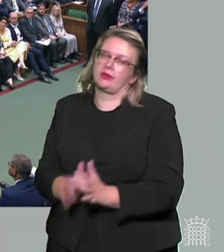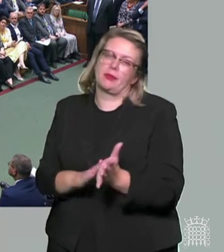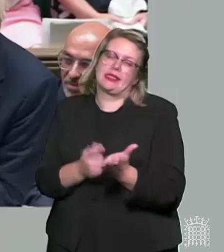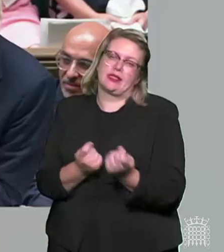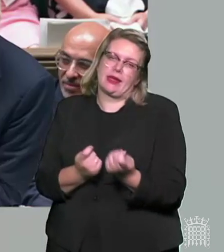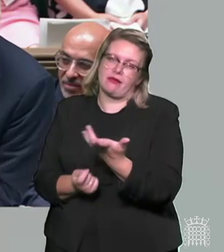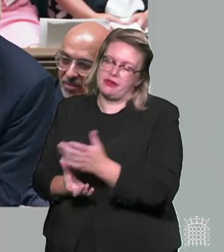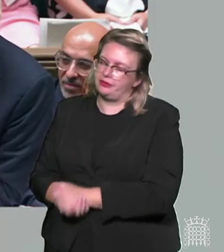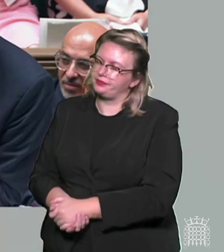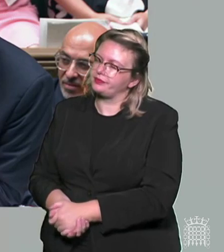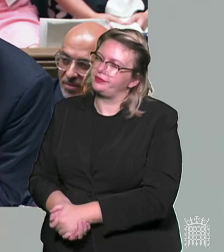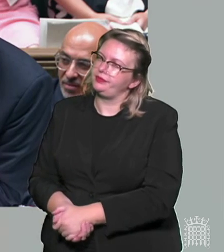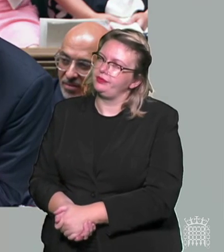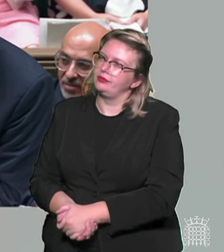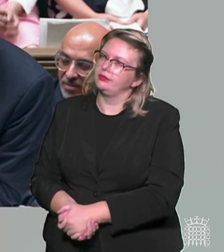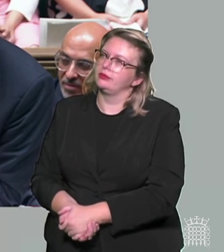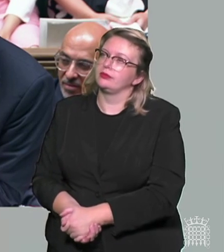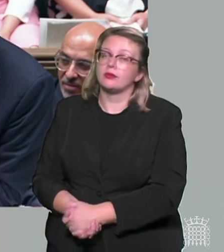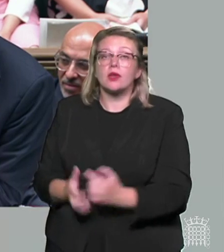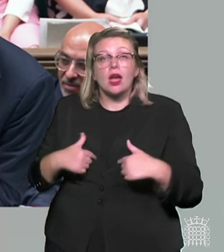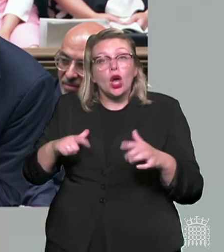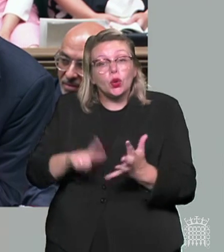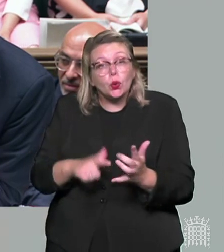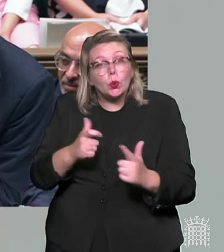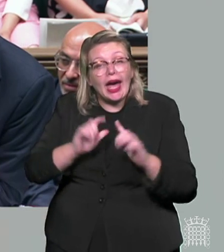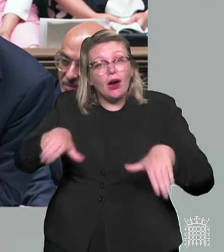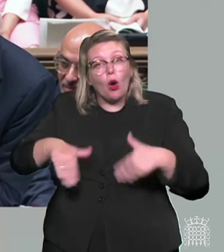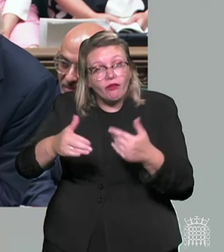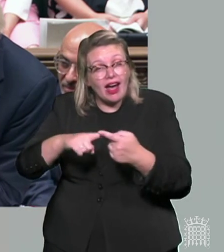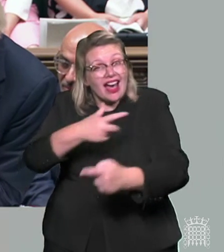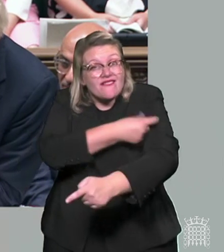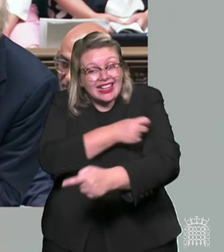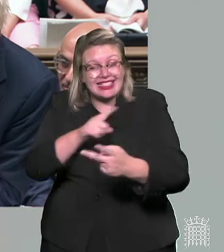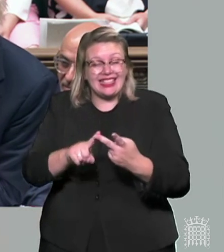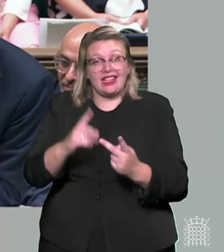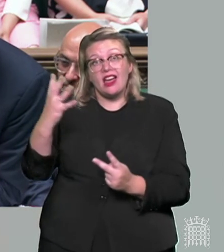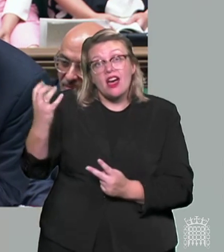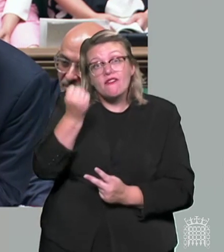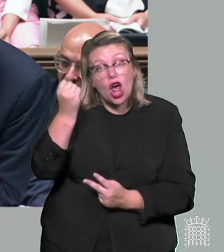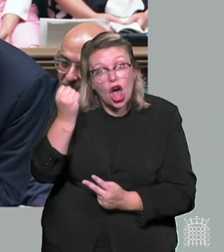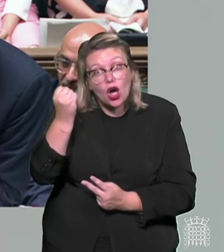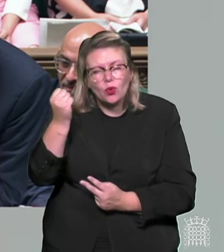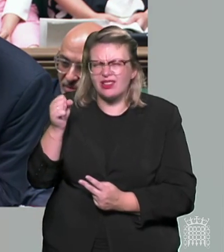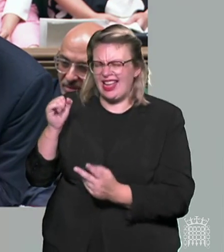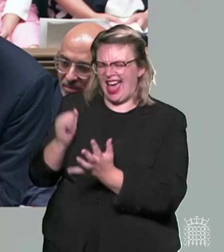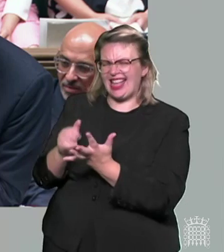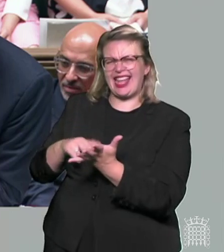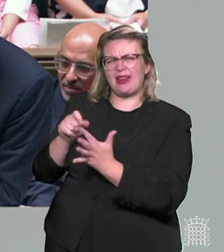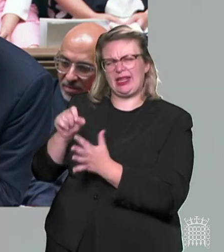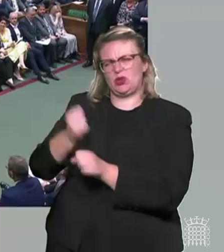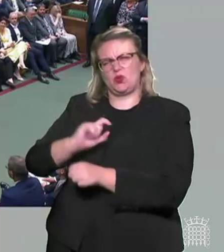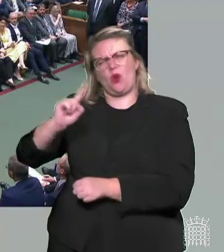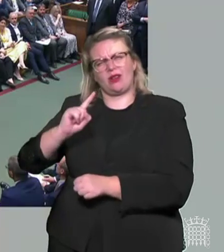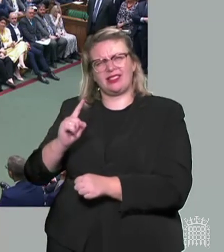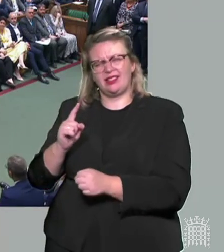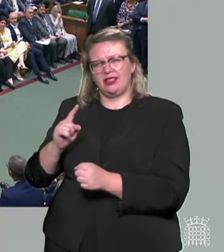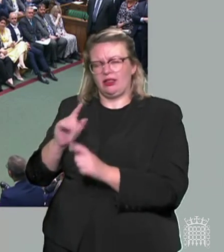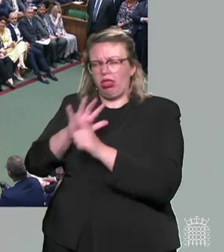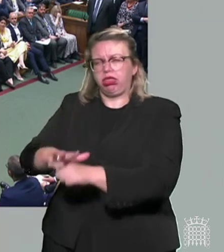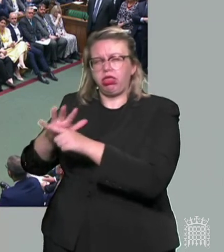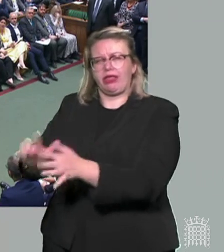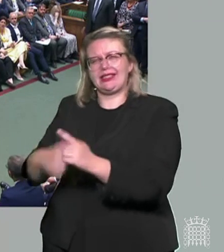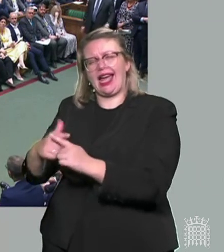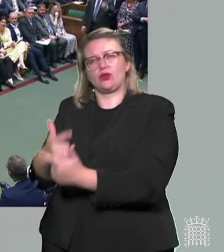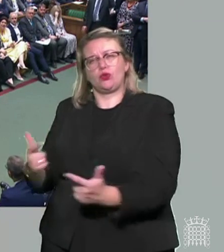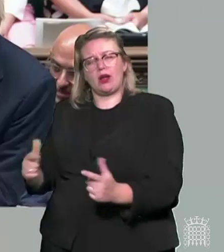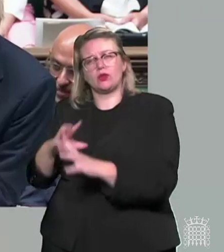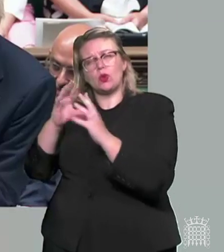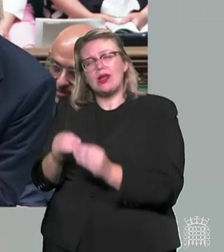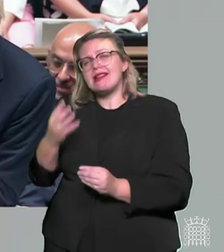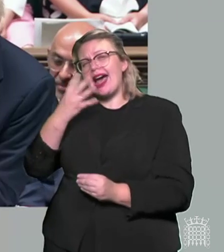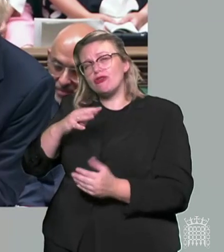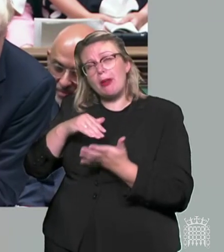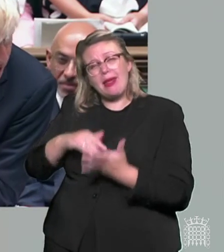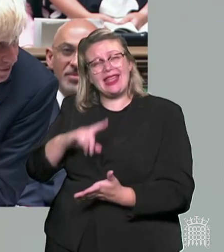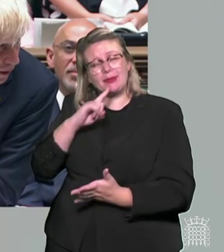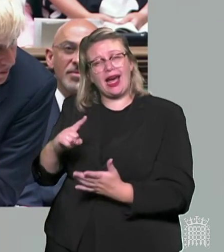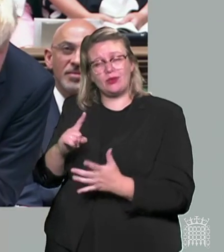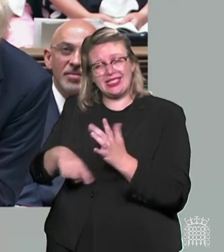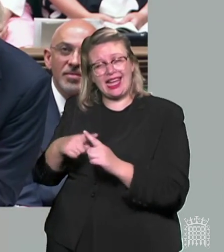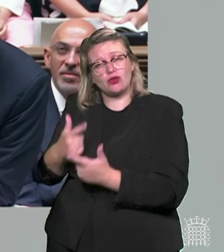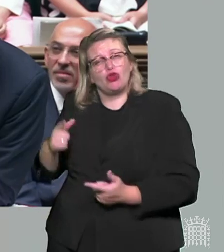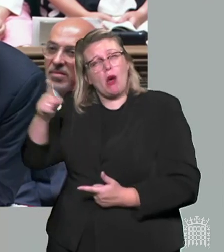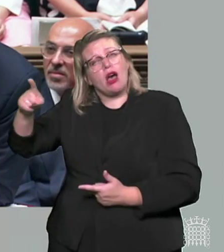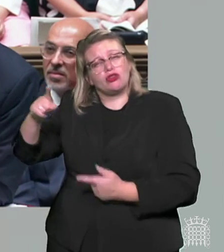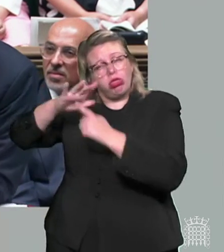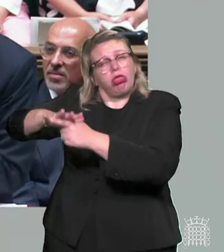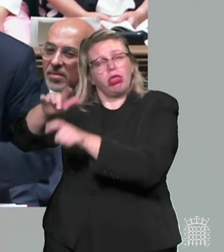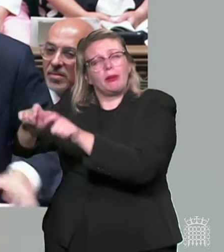This is the country that secured furlough and that delivered the vaccine across the whole of the UK, while the SNP gets on with overtaxing to the tune of £900 million—that is how much they are overtaxing in Scotland.